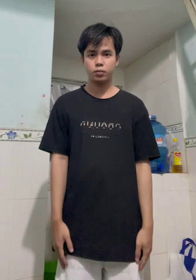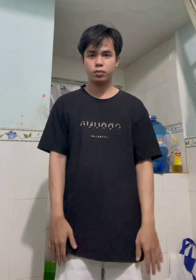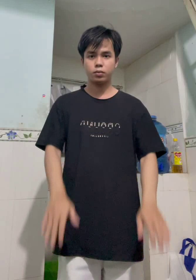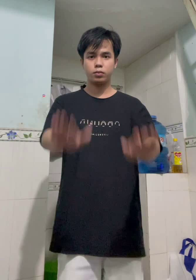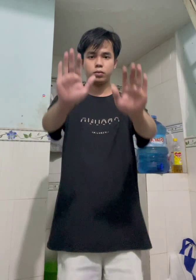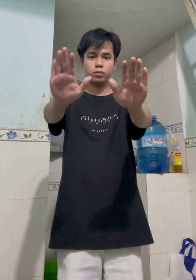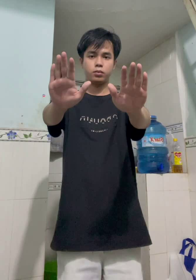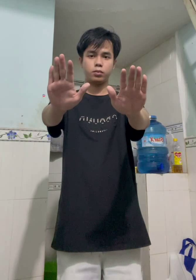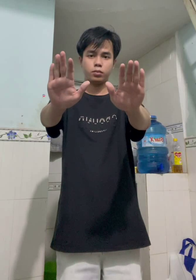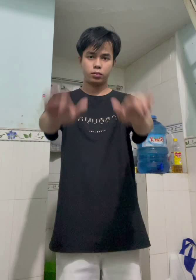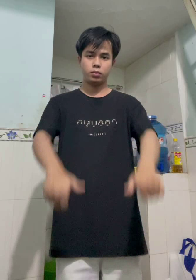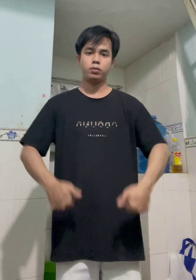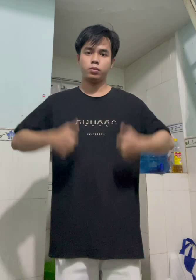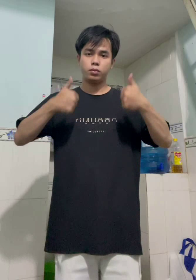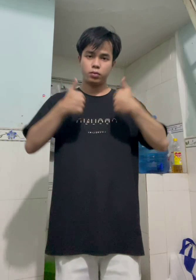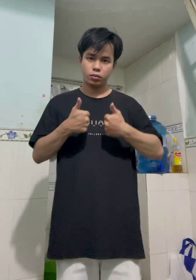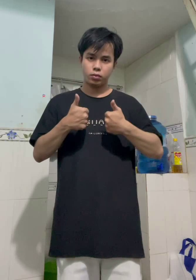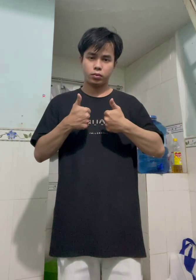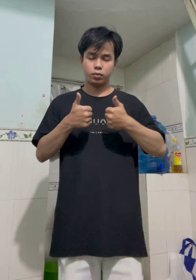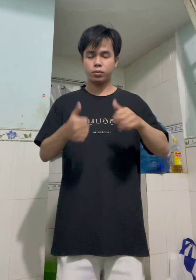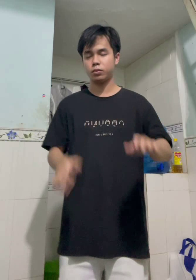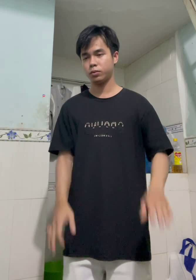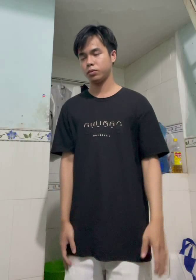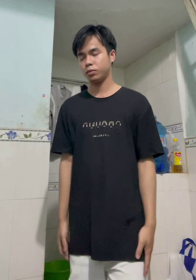tuyet voi